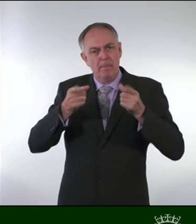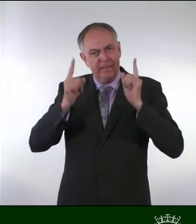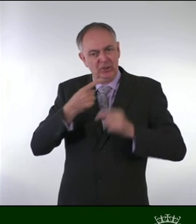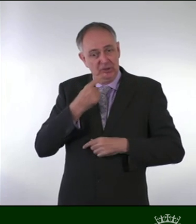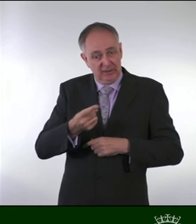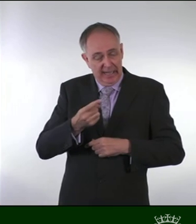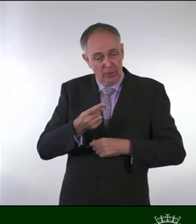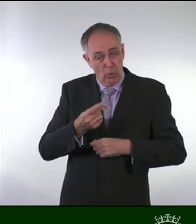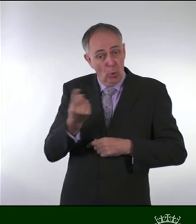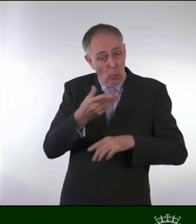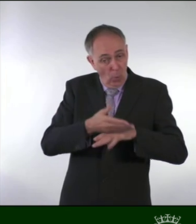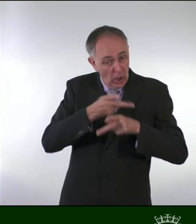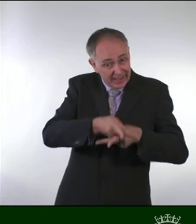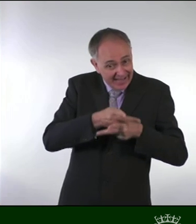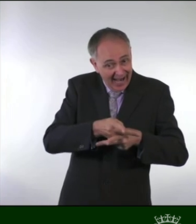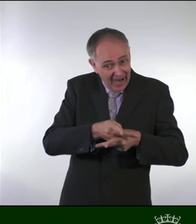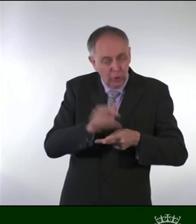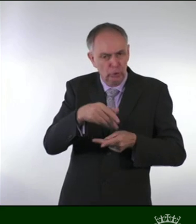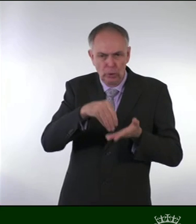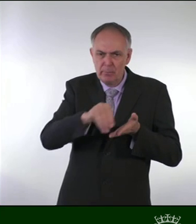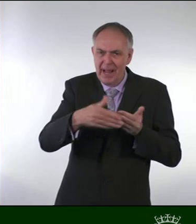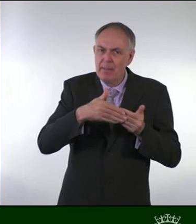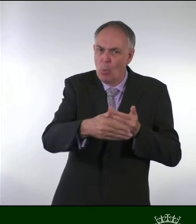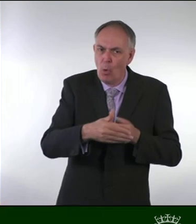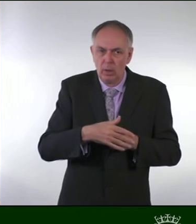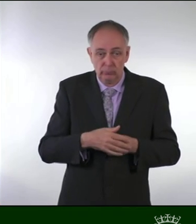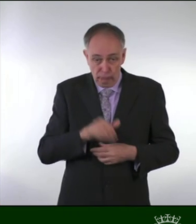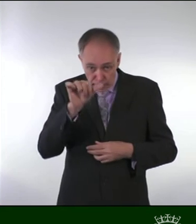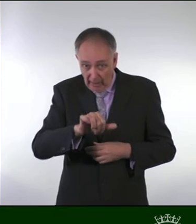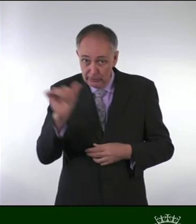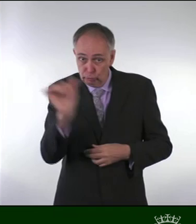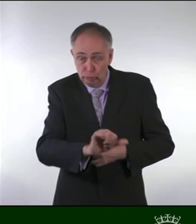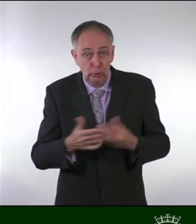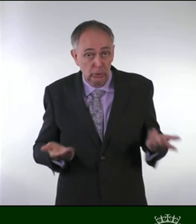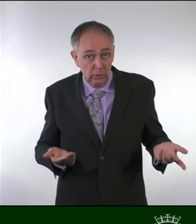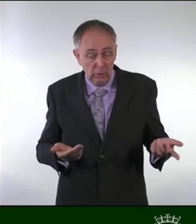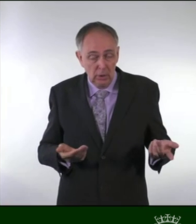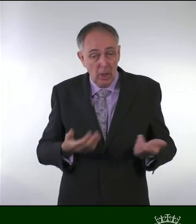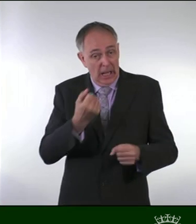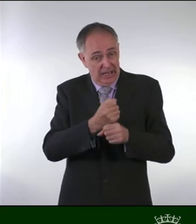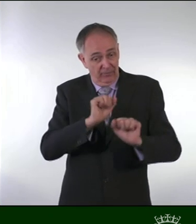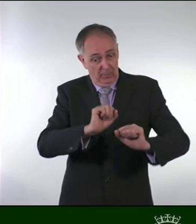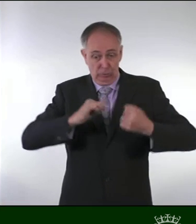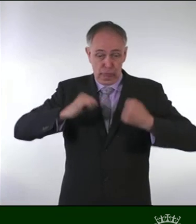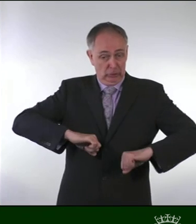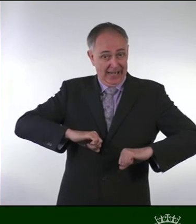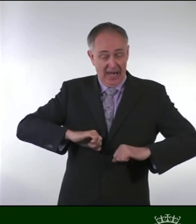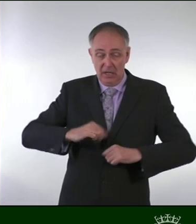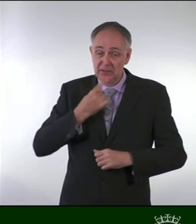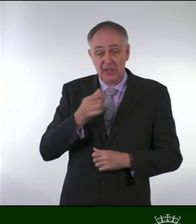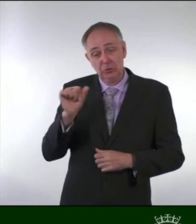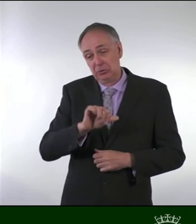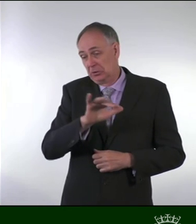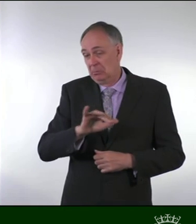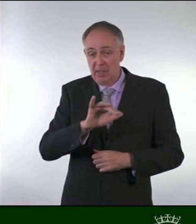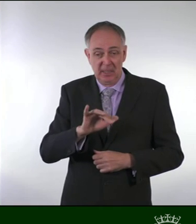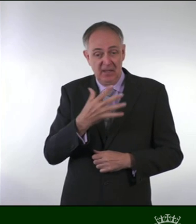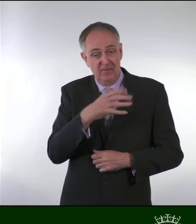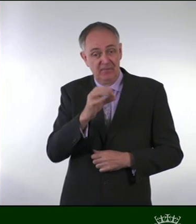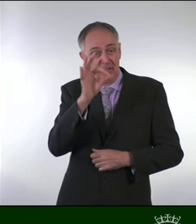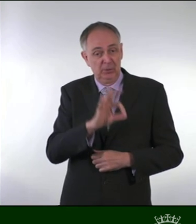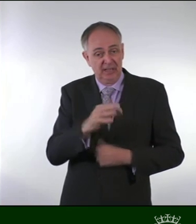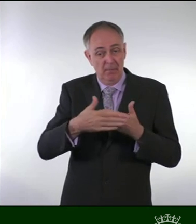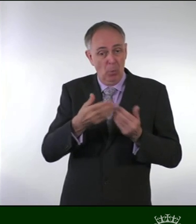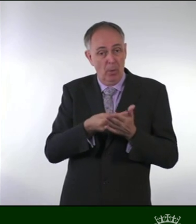That is right —they should. The chair of the Government’s Migration Advisory Committee said that they should receive around 50% more than current rates.